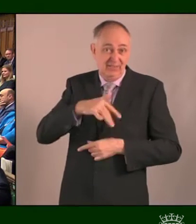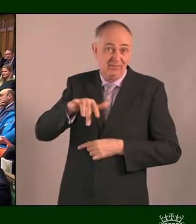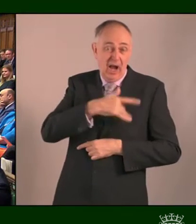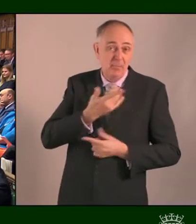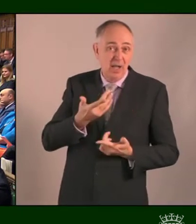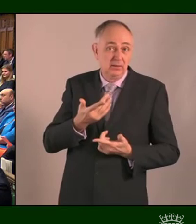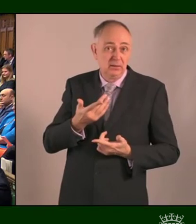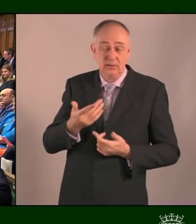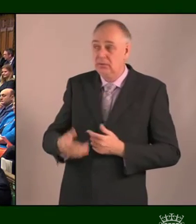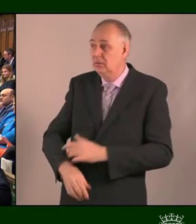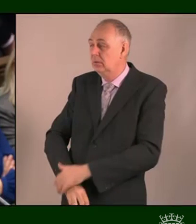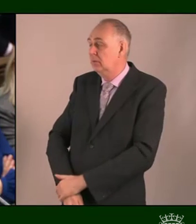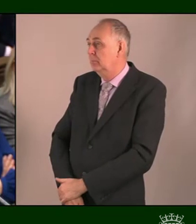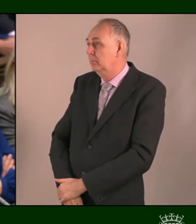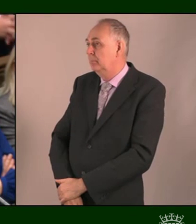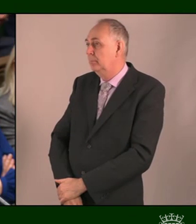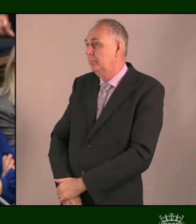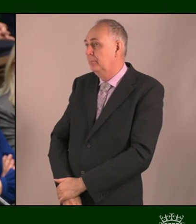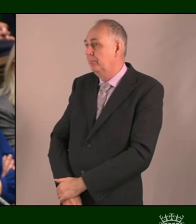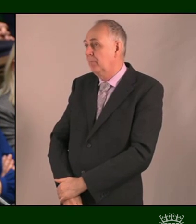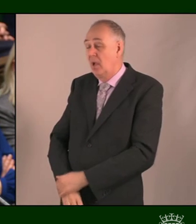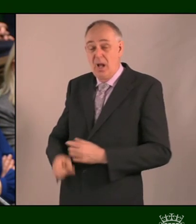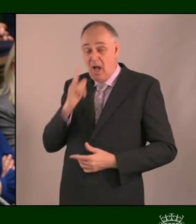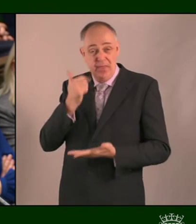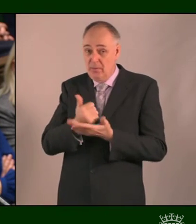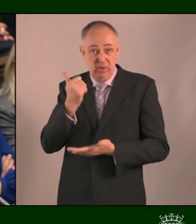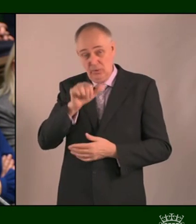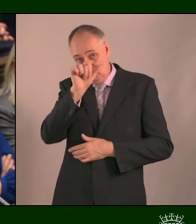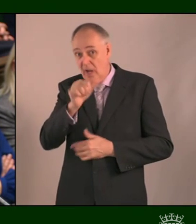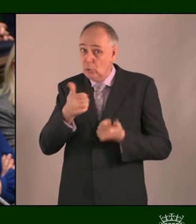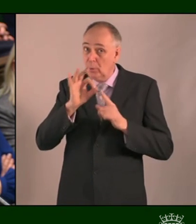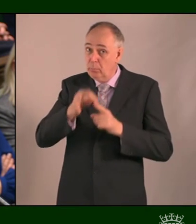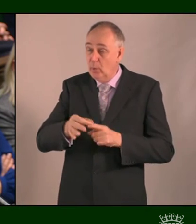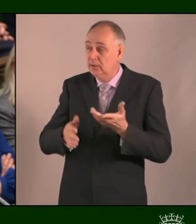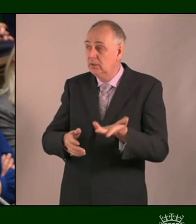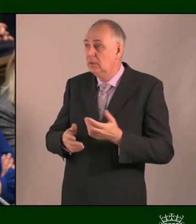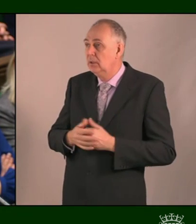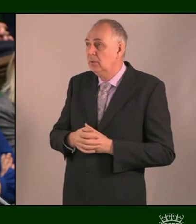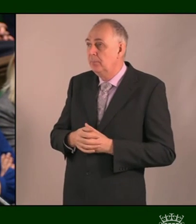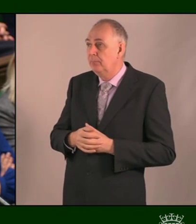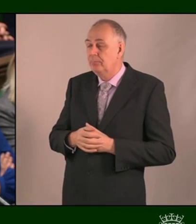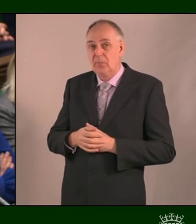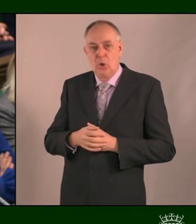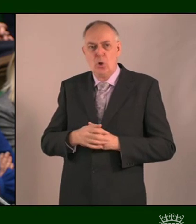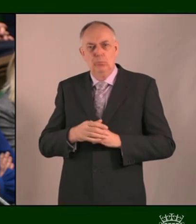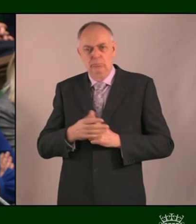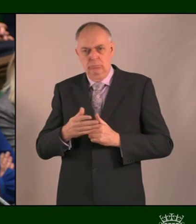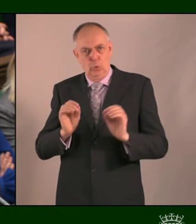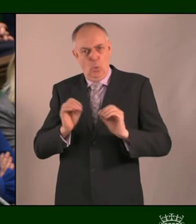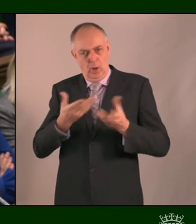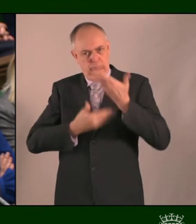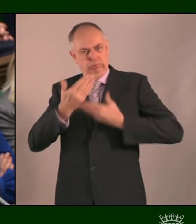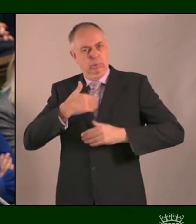My honourable Friend raises a characteristically brilliant point, which I confess has not been drawn to my attention so far.